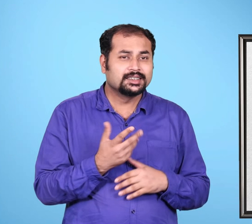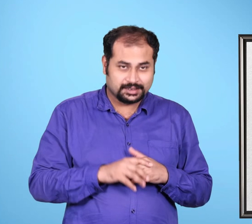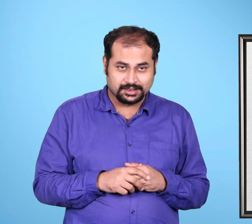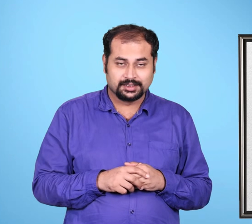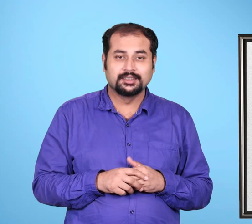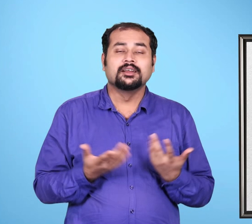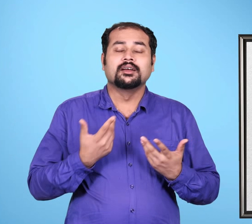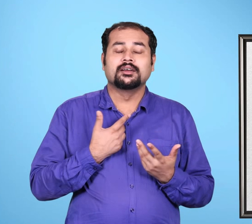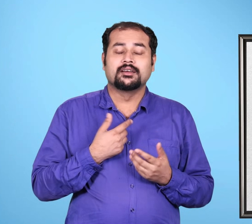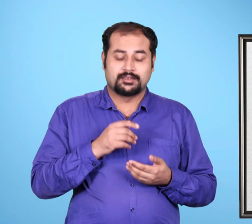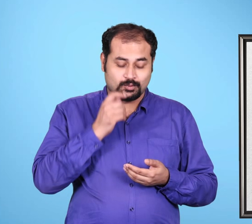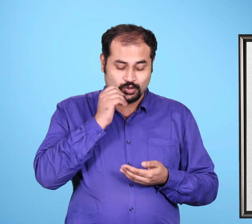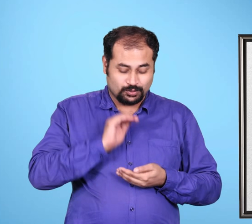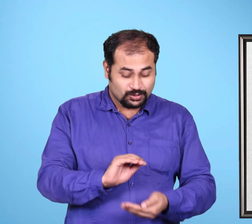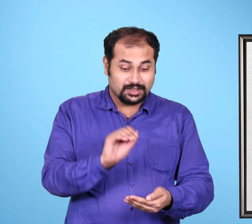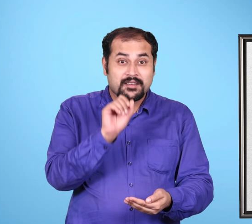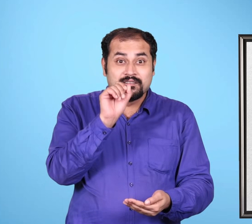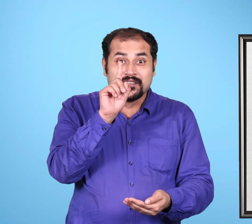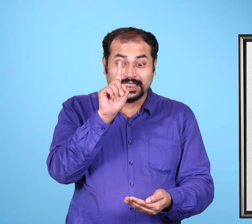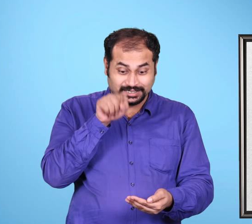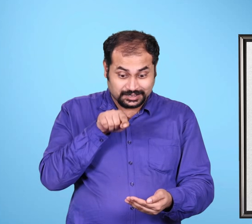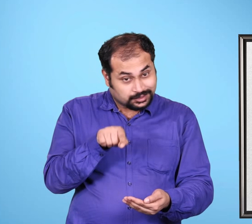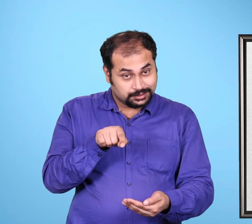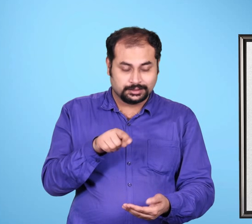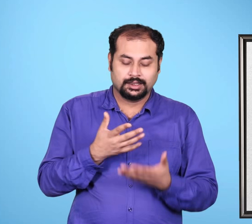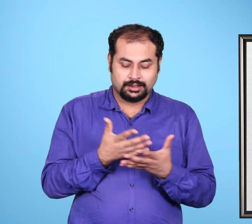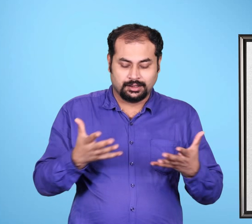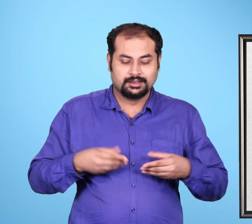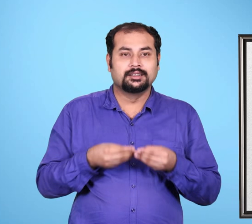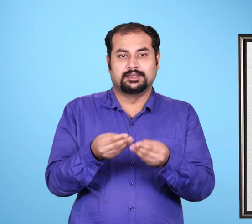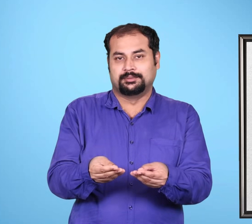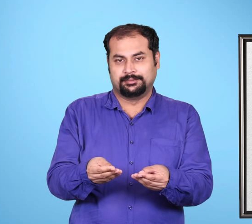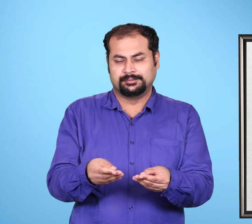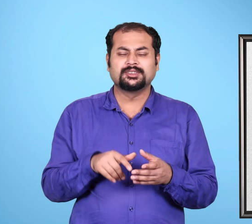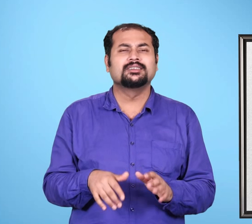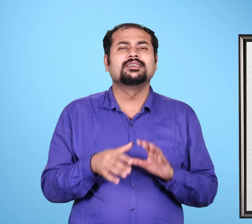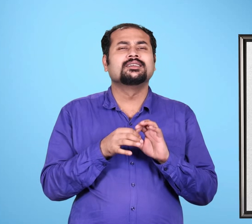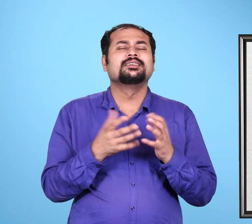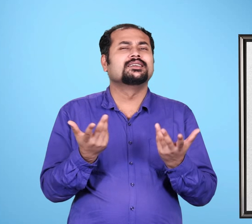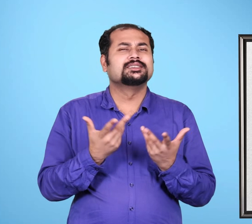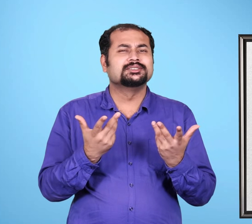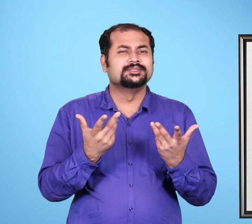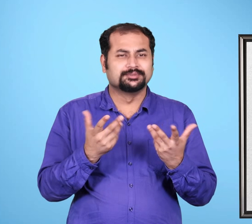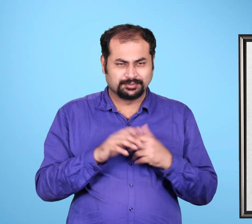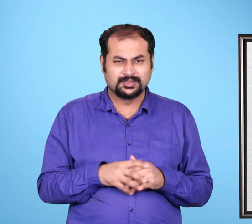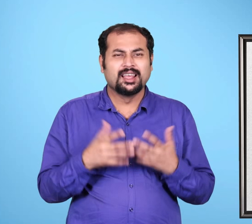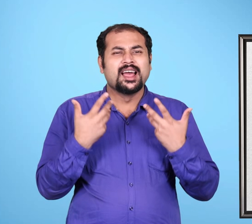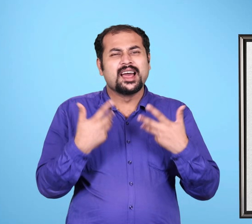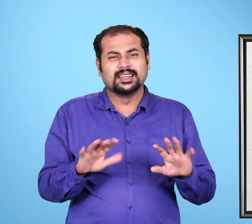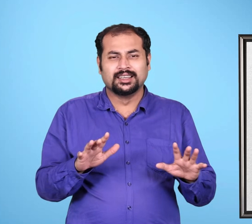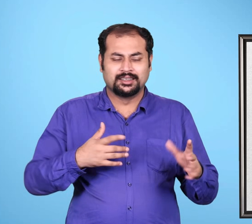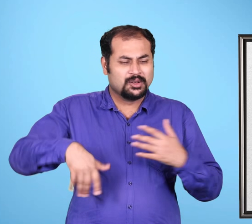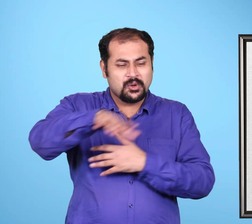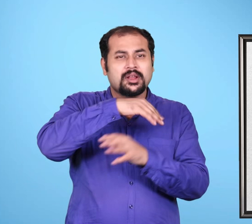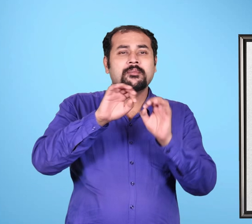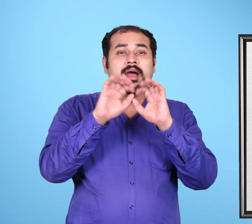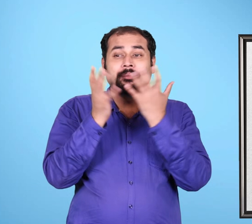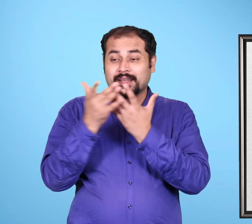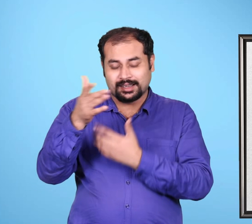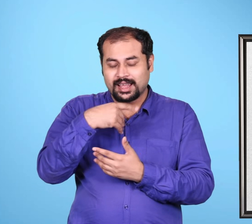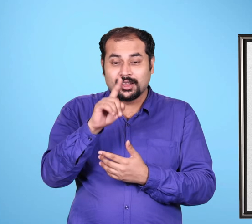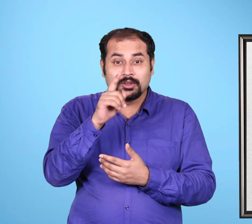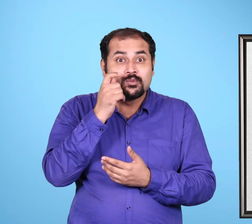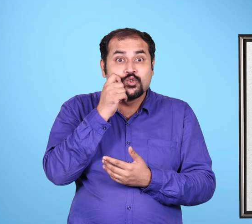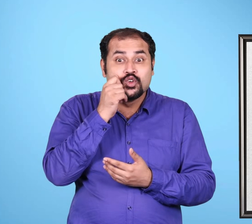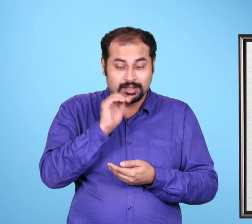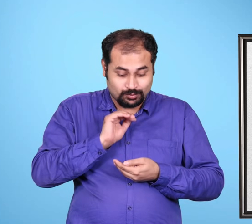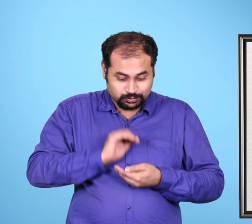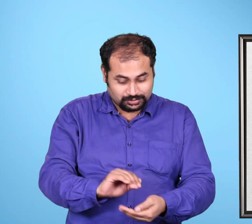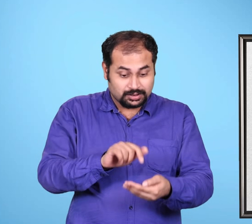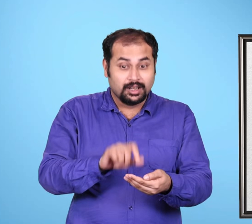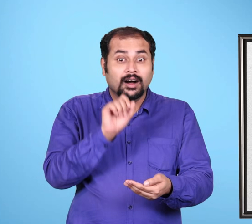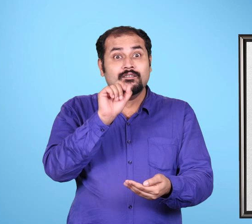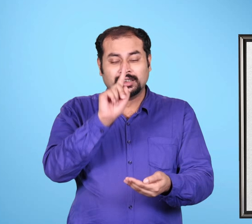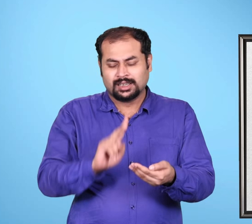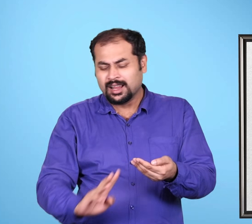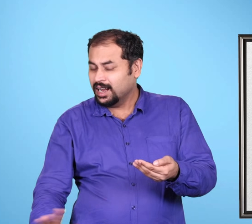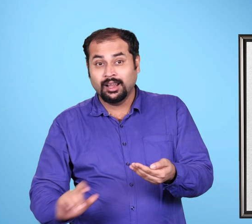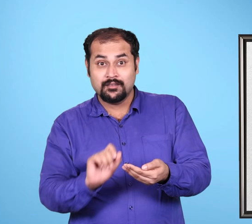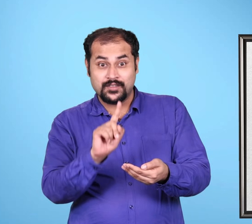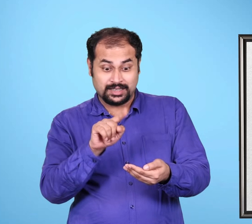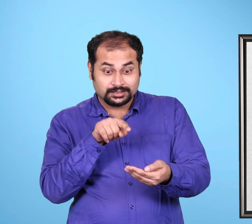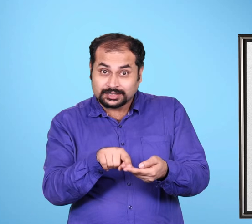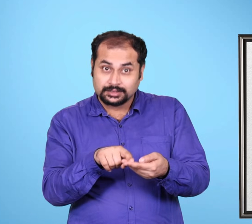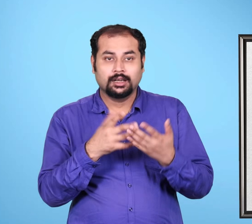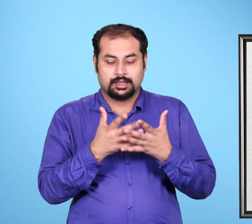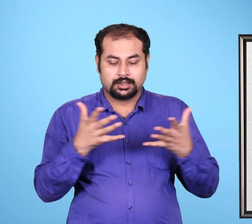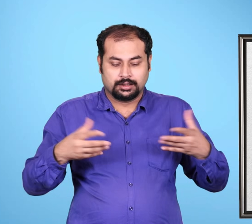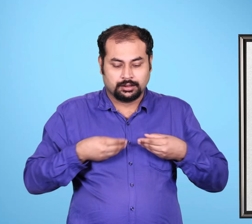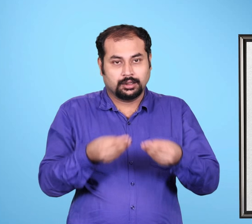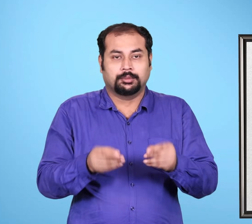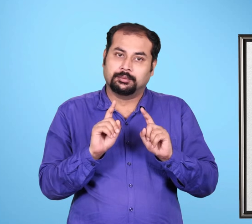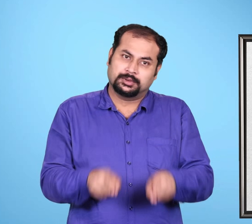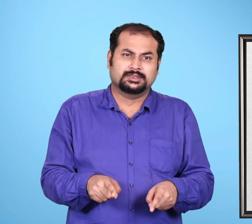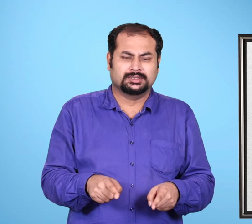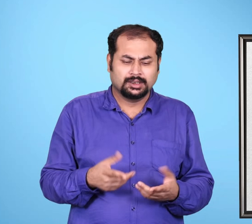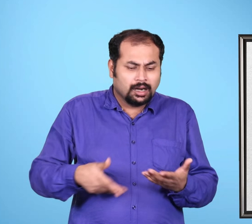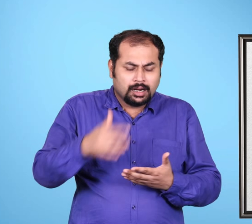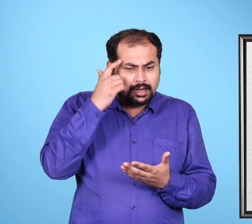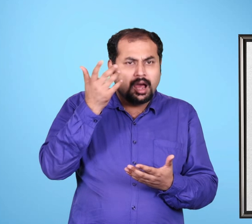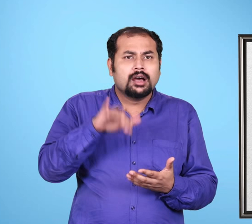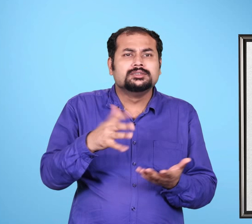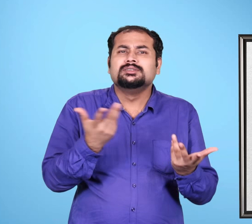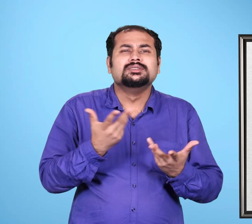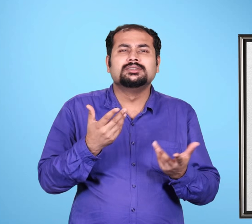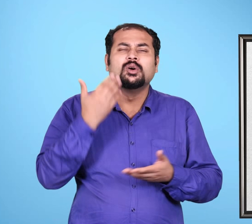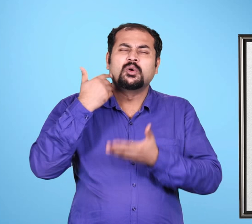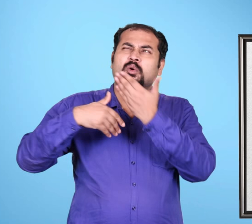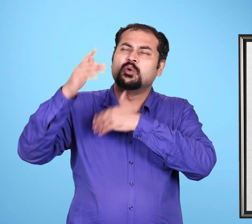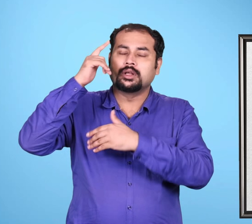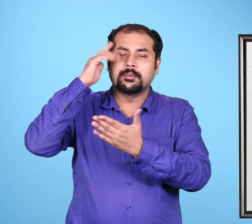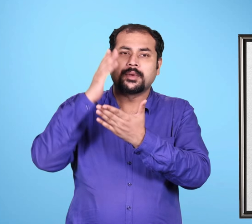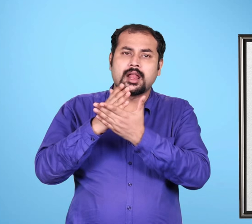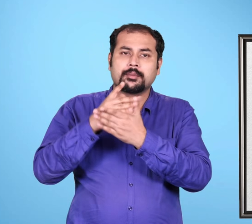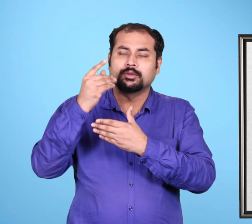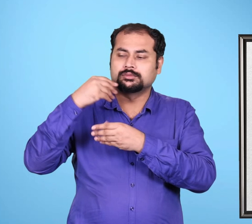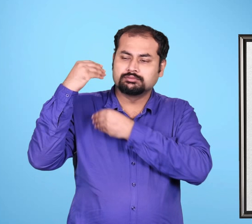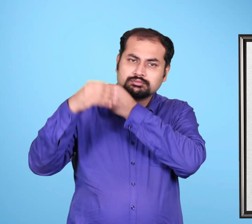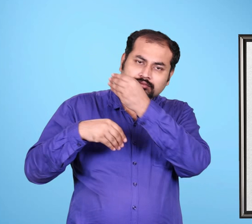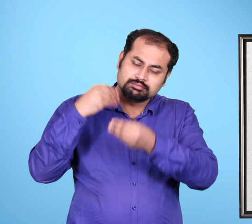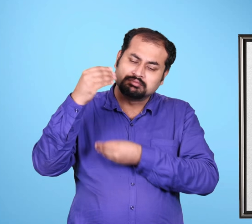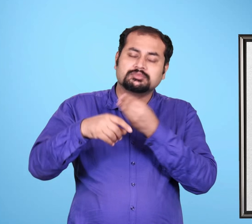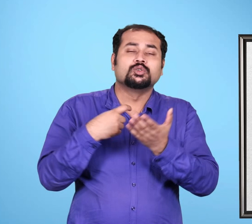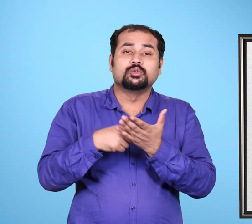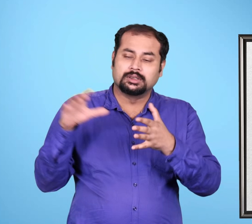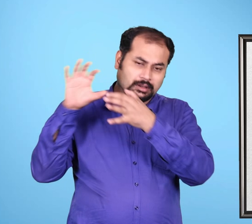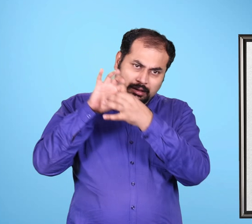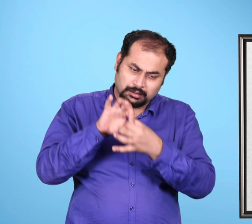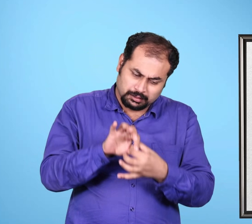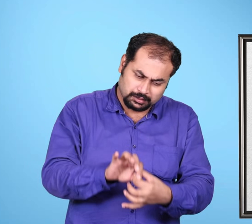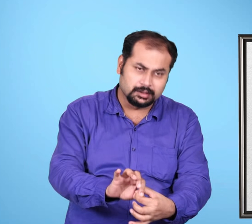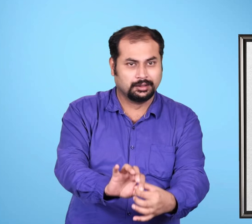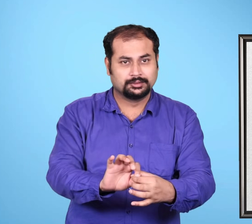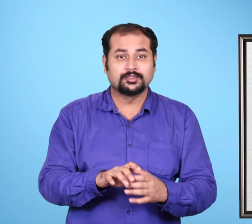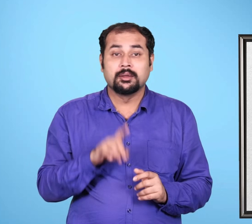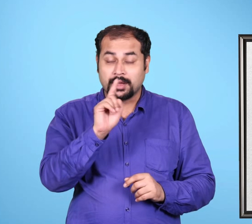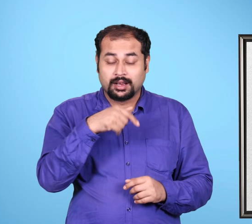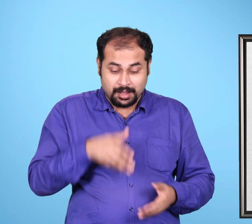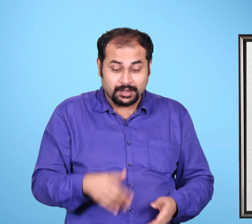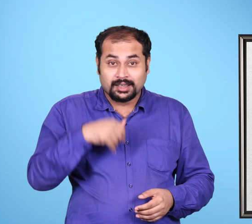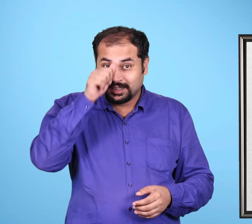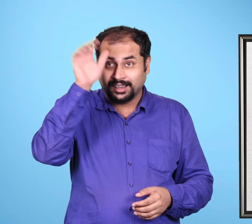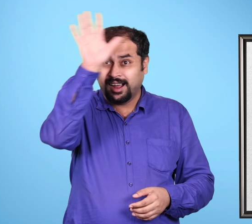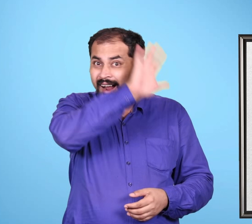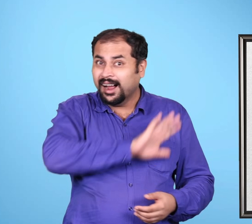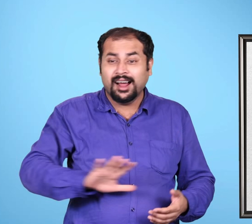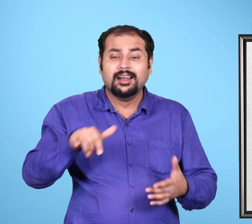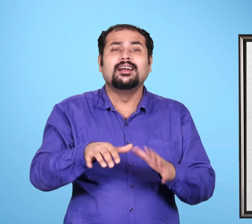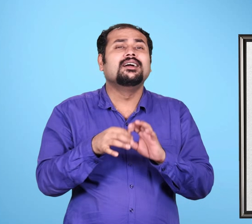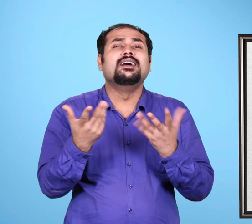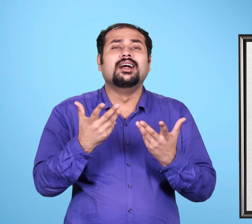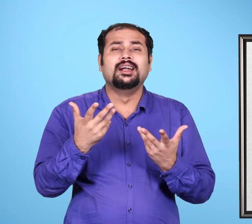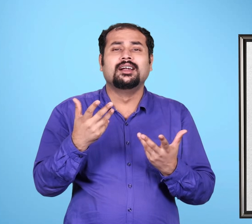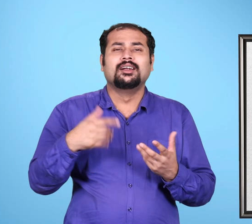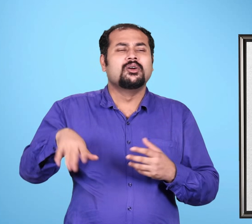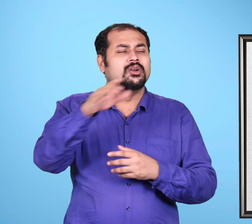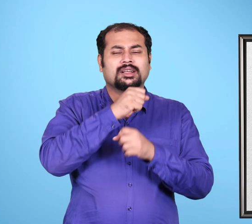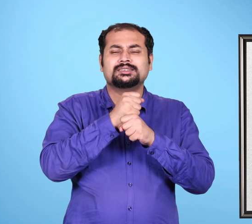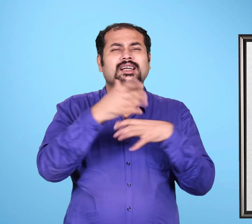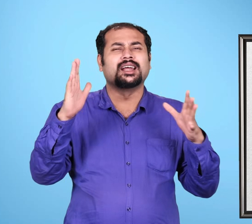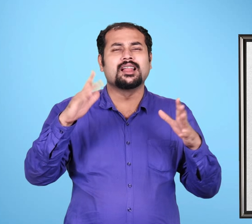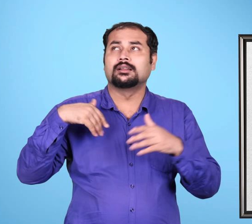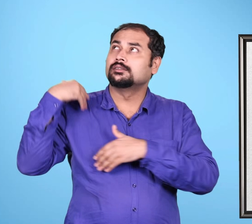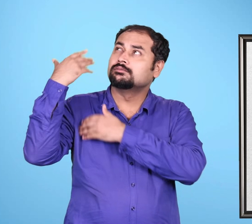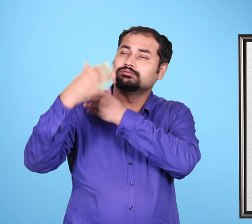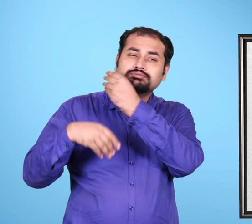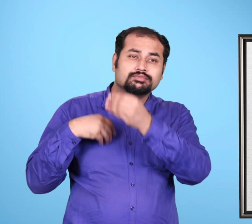This sign means primogeniture. It refers to a system where the eldest son is given preference of inheritance by rule, tradition or practice. Whereas in ancient India, there was a general tradition